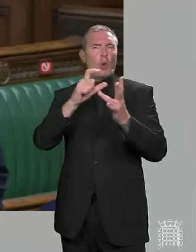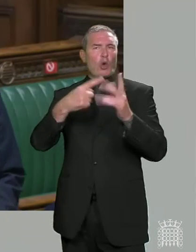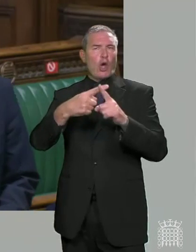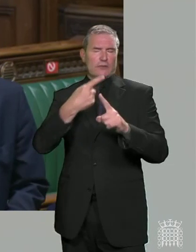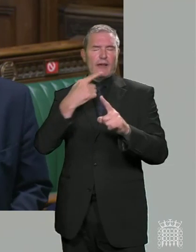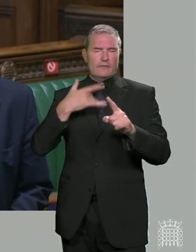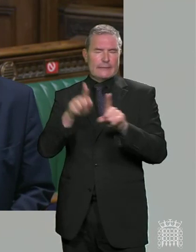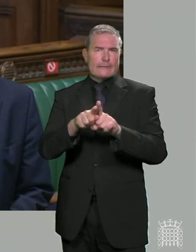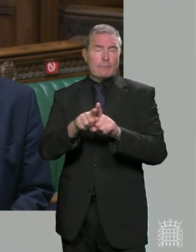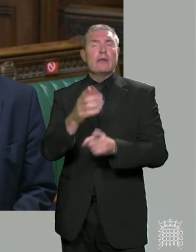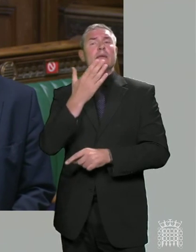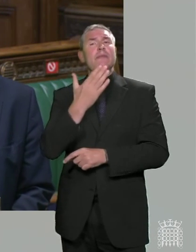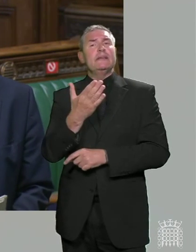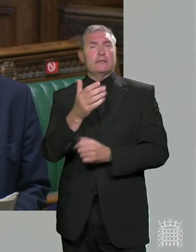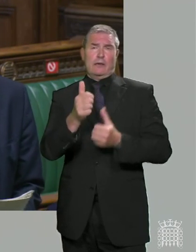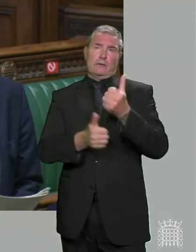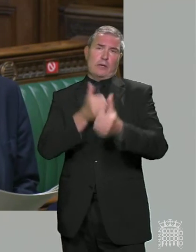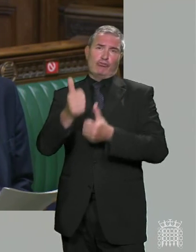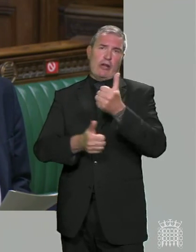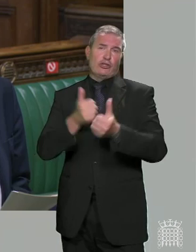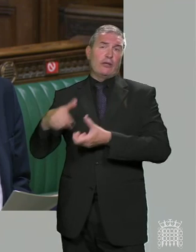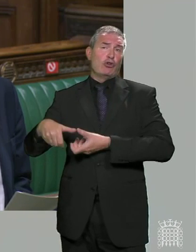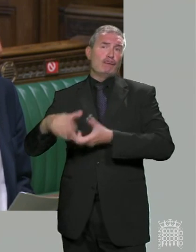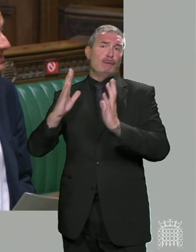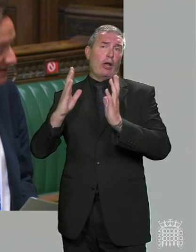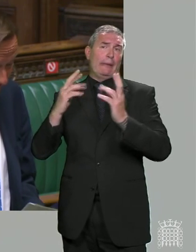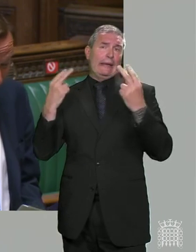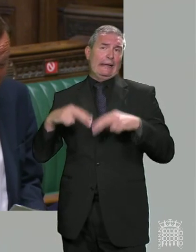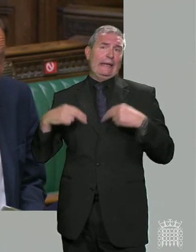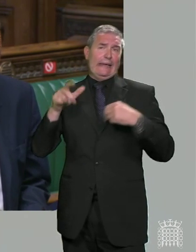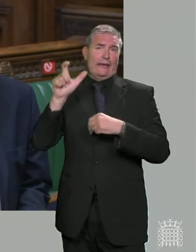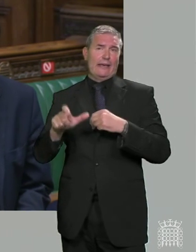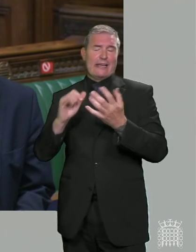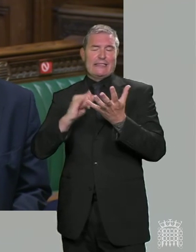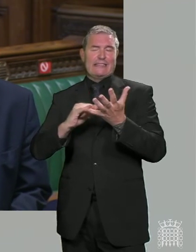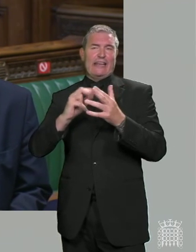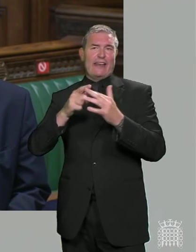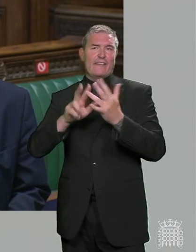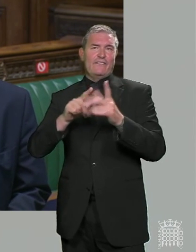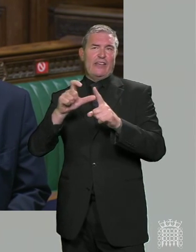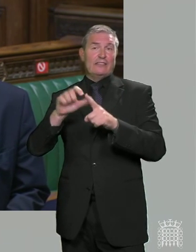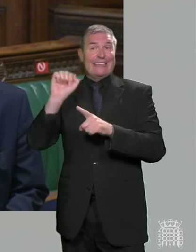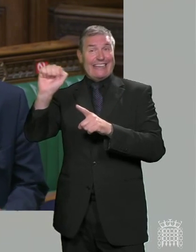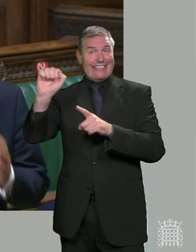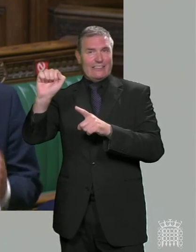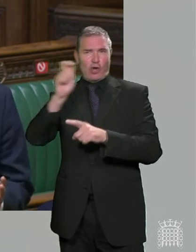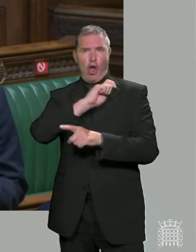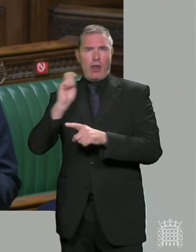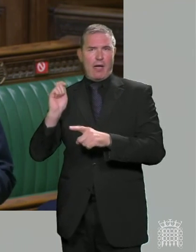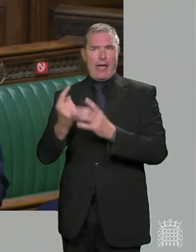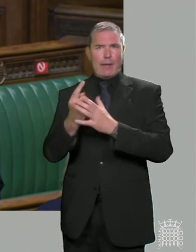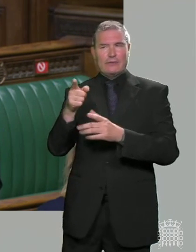Will the Prime Minister join me in congratulating rugby league legend Kevin Sinfield on his OBE in the Queen’s birthday honours?